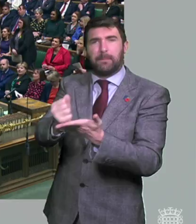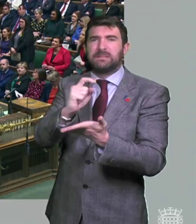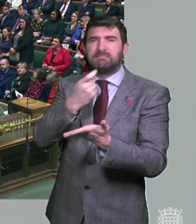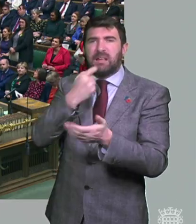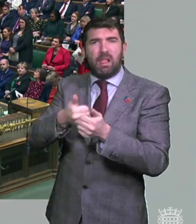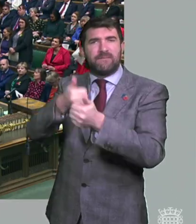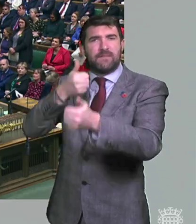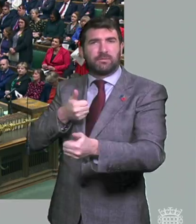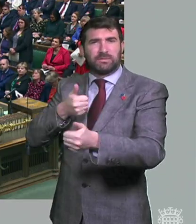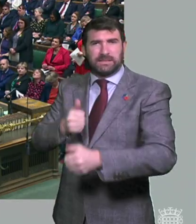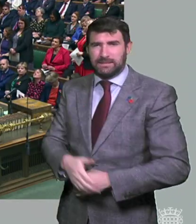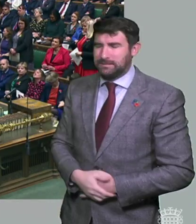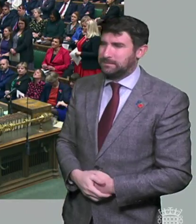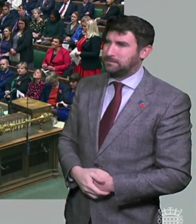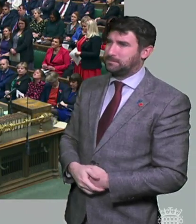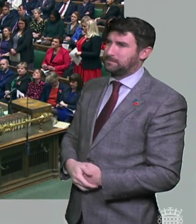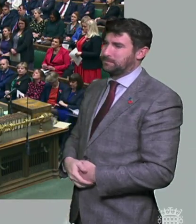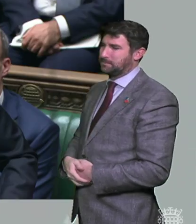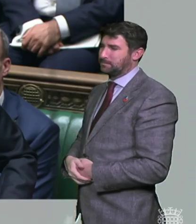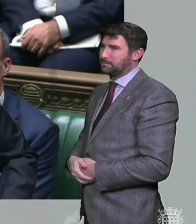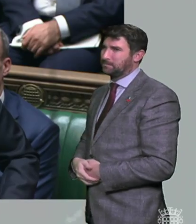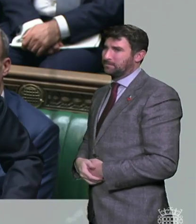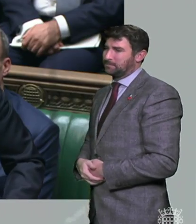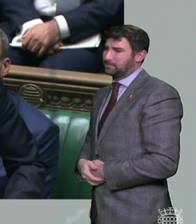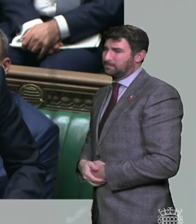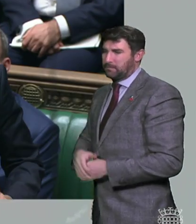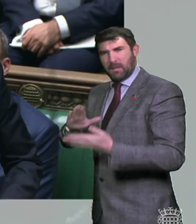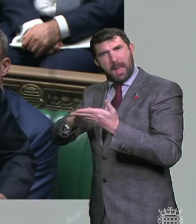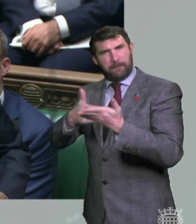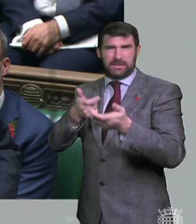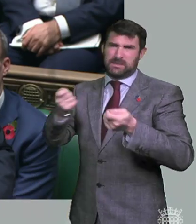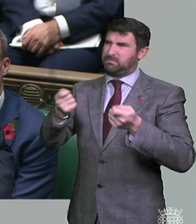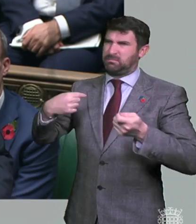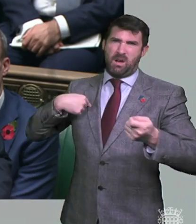I am proud of our track record.